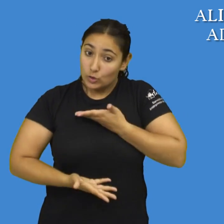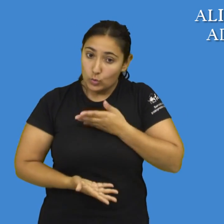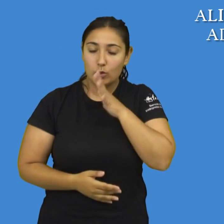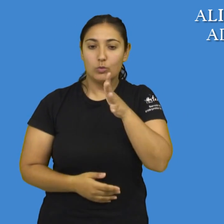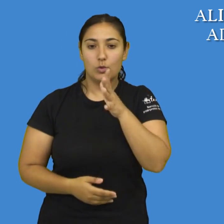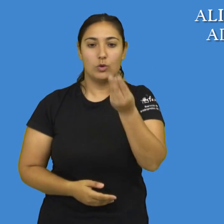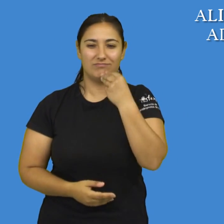motivo